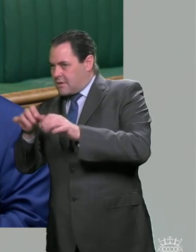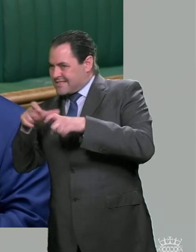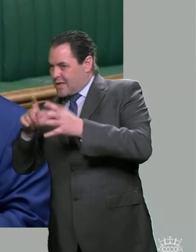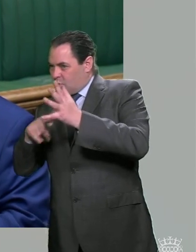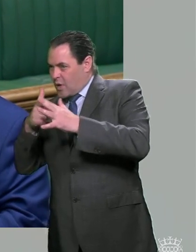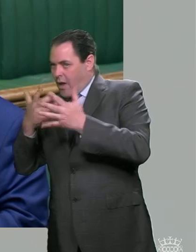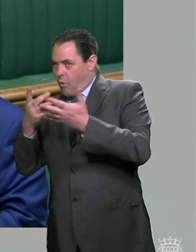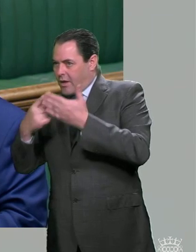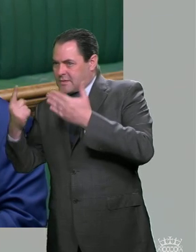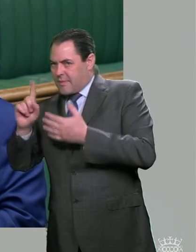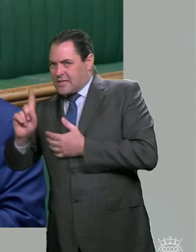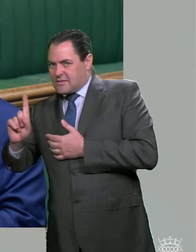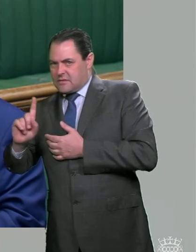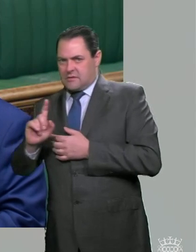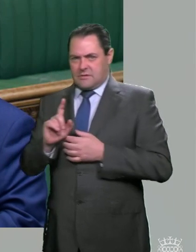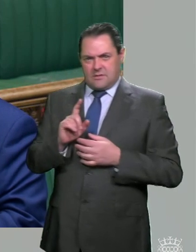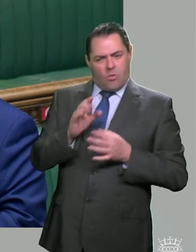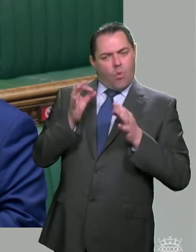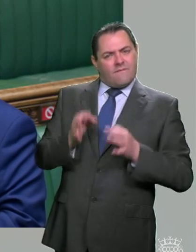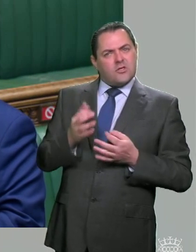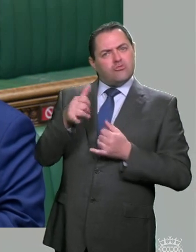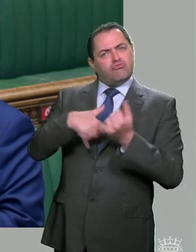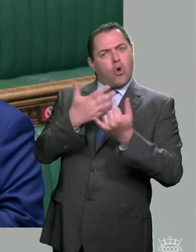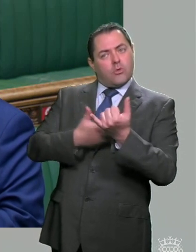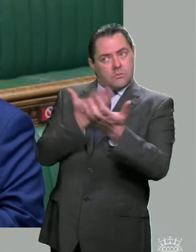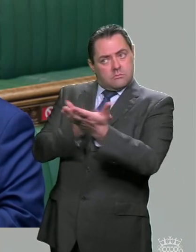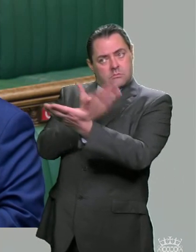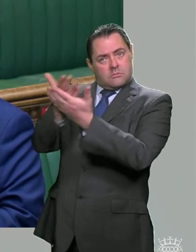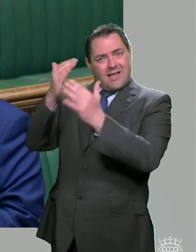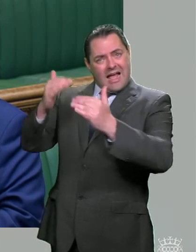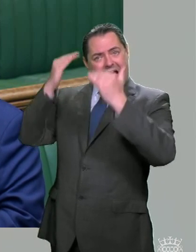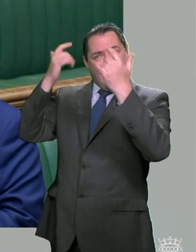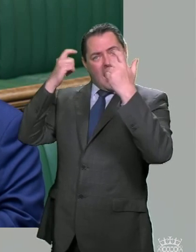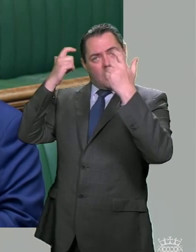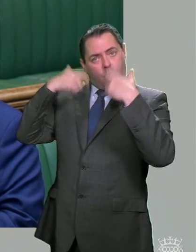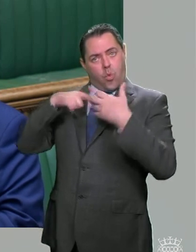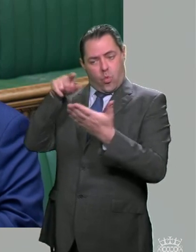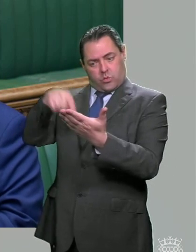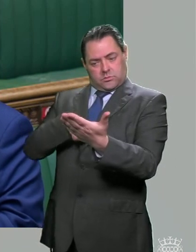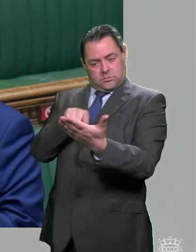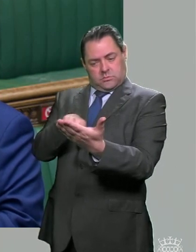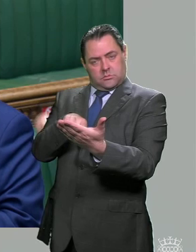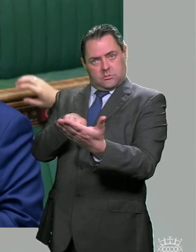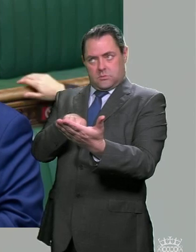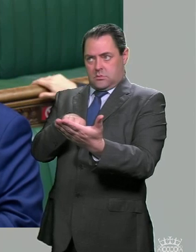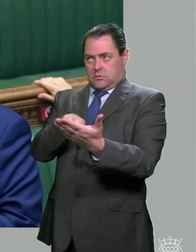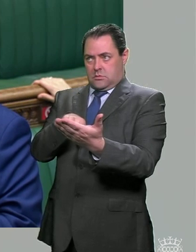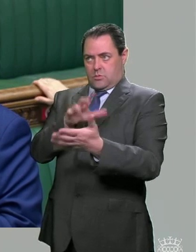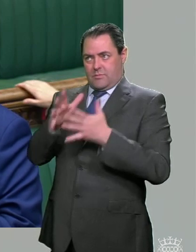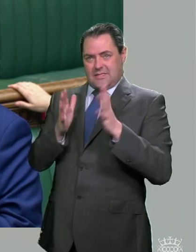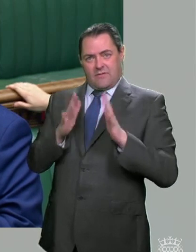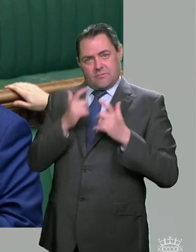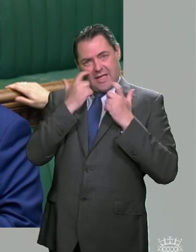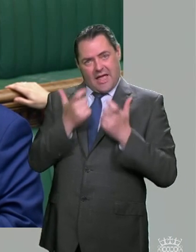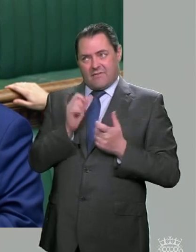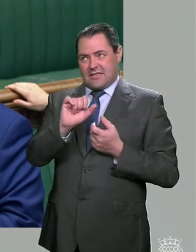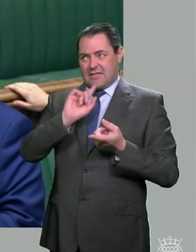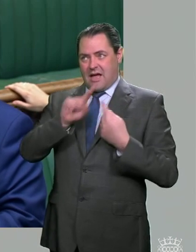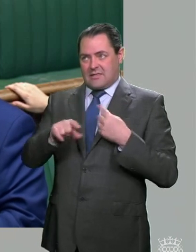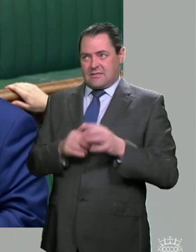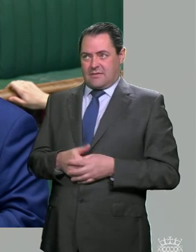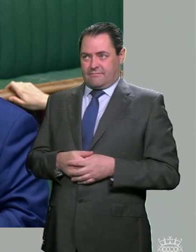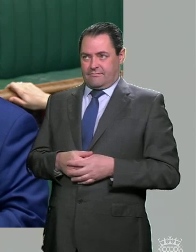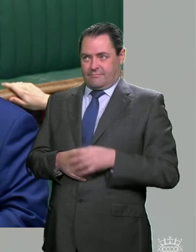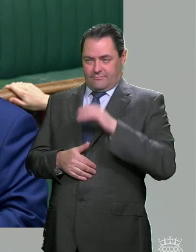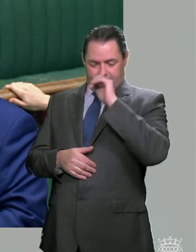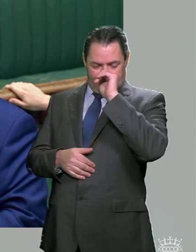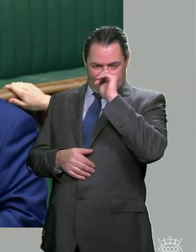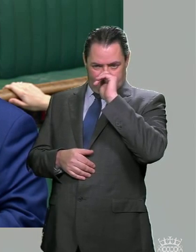This evidence was uncovered in official documents submitted to the High Court, so the Prime Minister would be well advised to be very careful in his answer to this question.